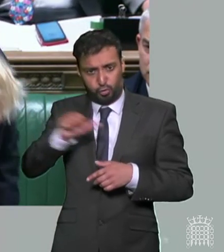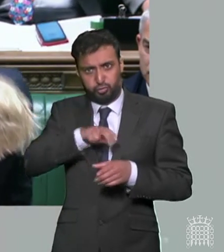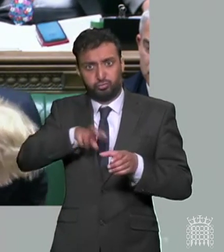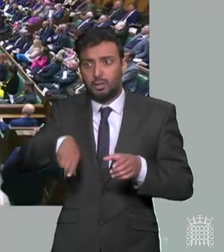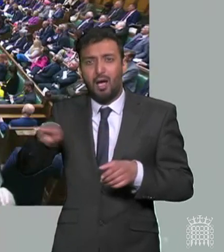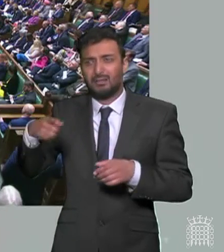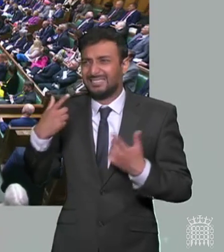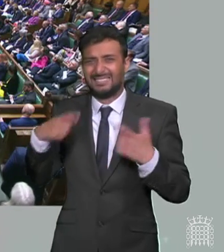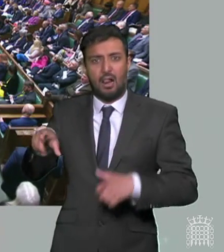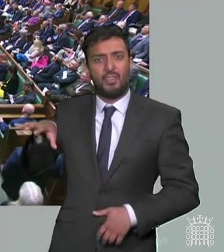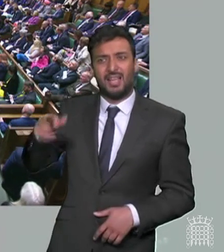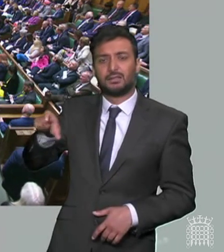Why is he in his place? Why—